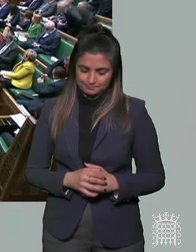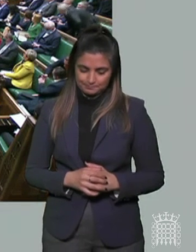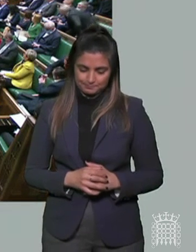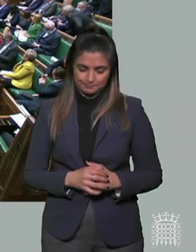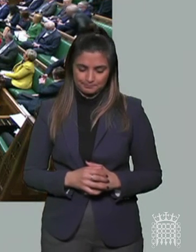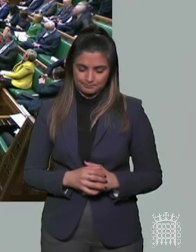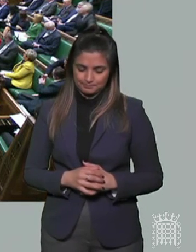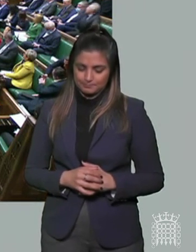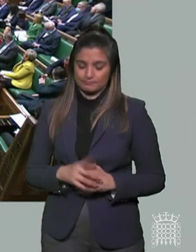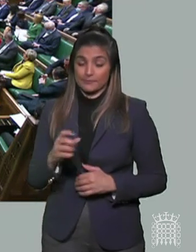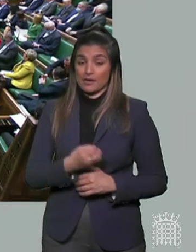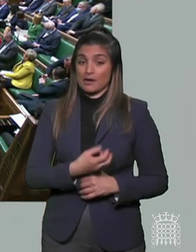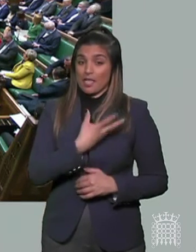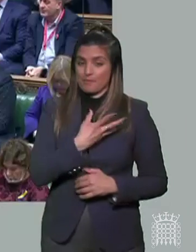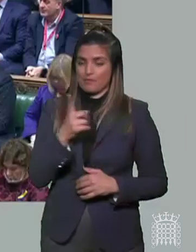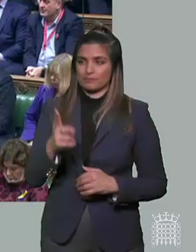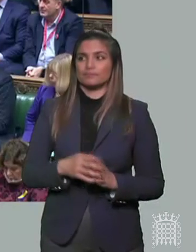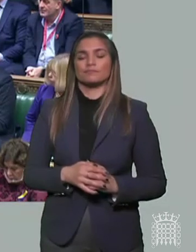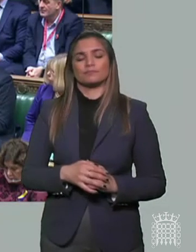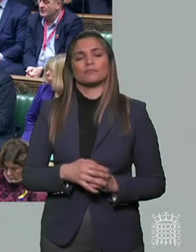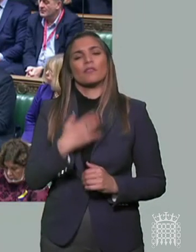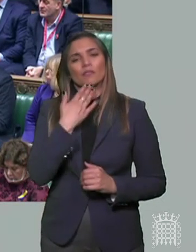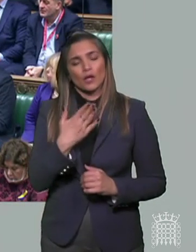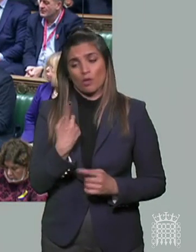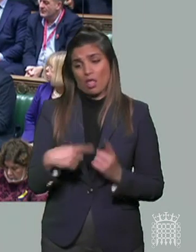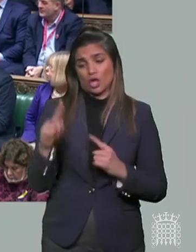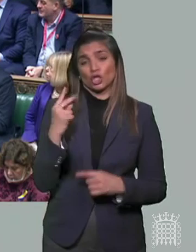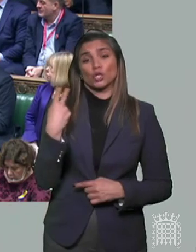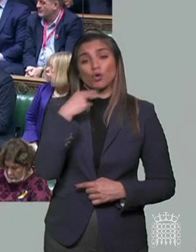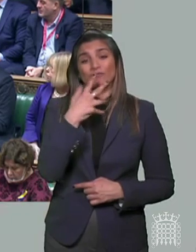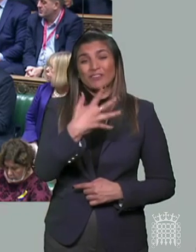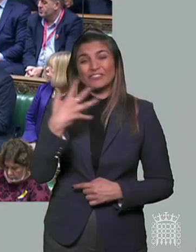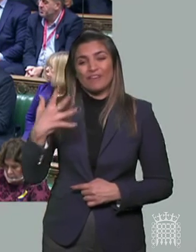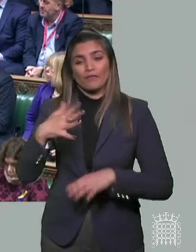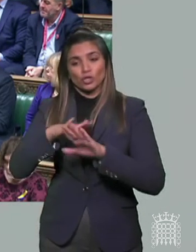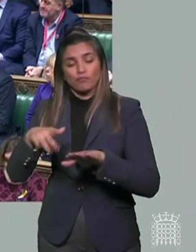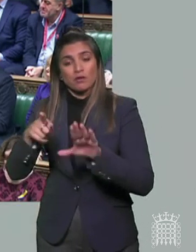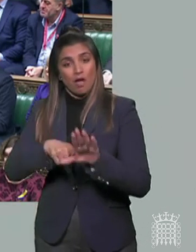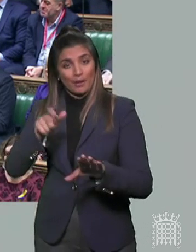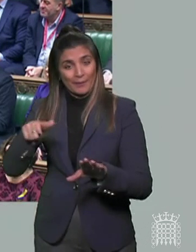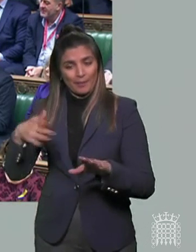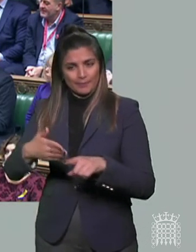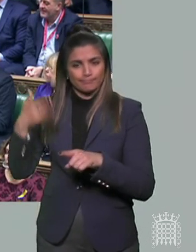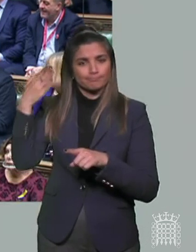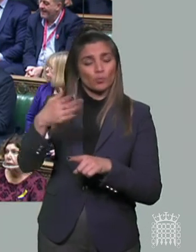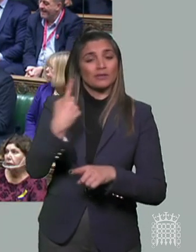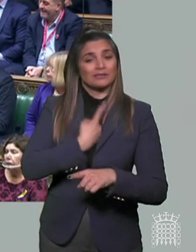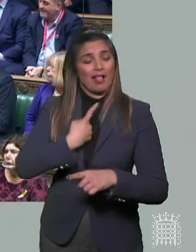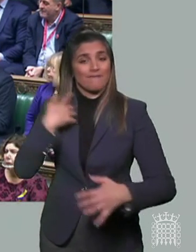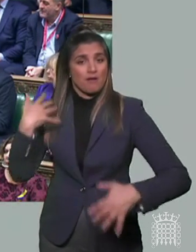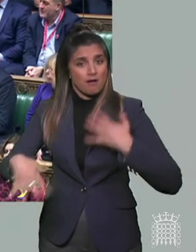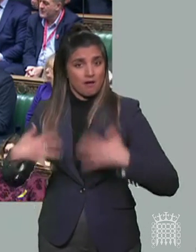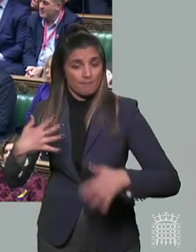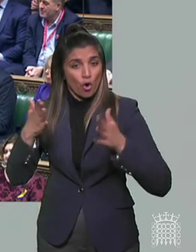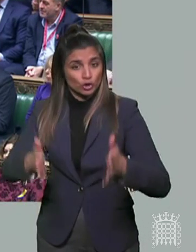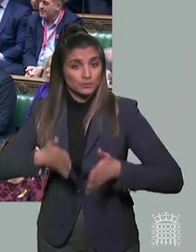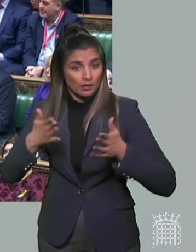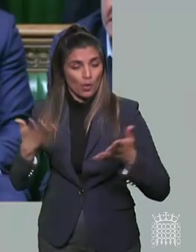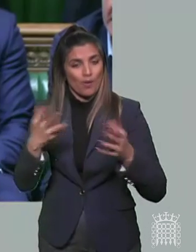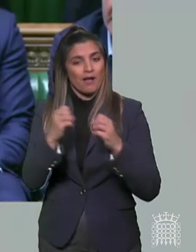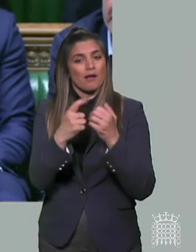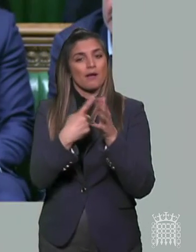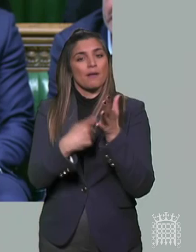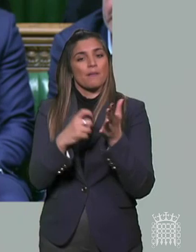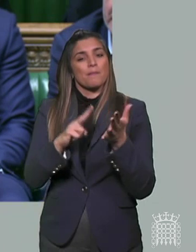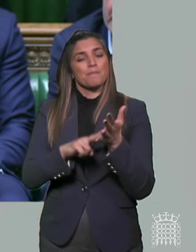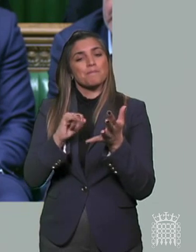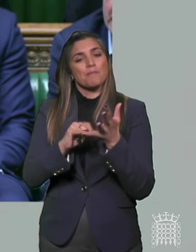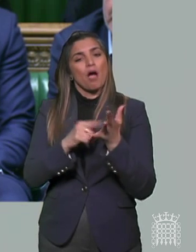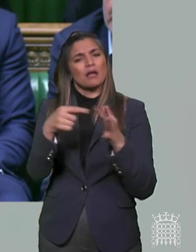Last year, 255 children and young people were admitted to Barnsley Hospital for self-harm—that is 15 times the national average.